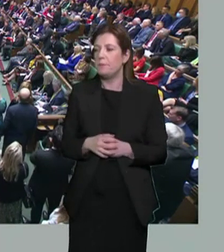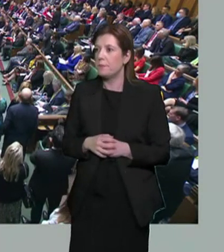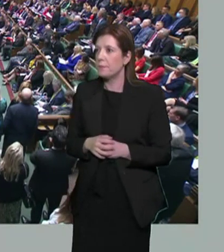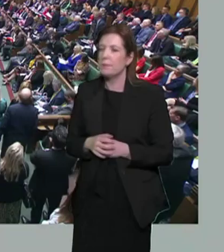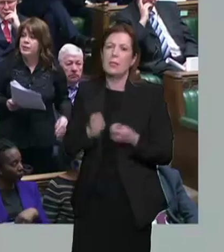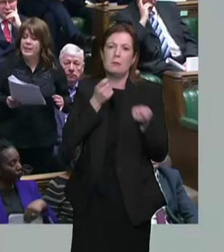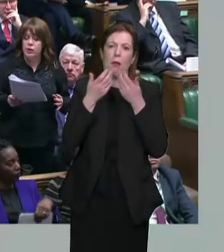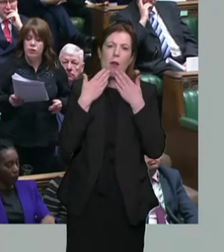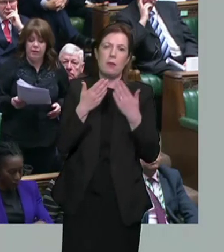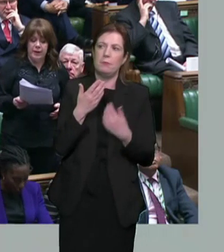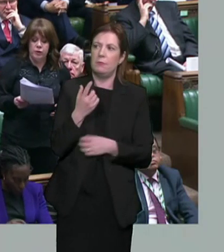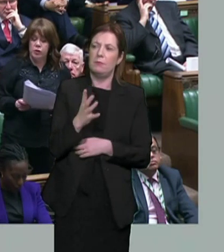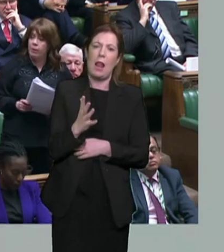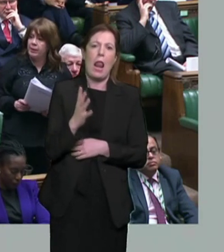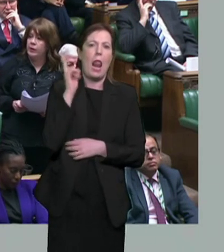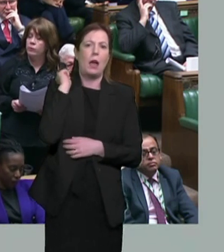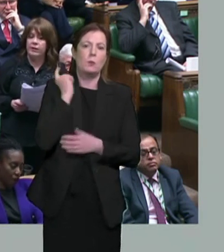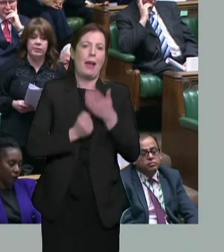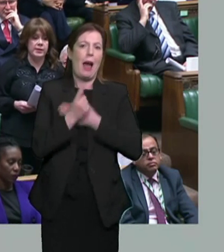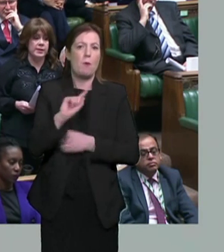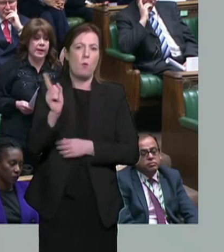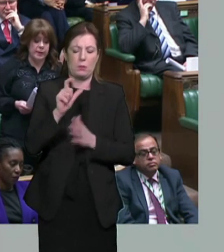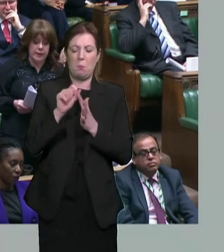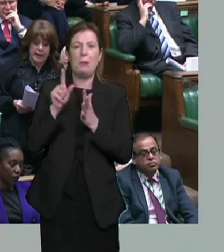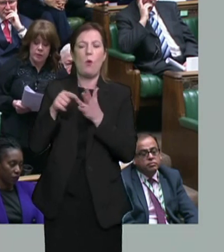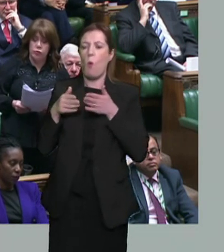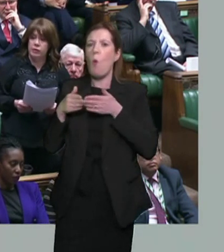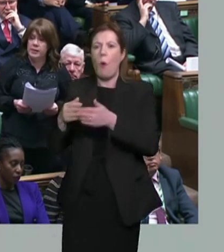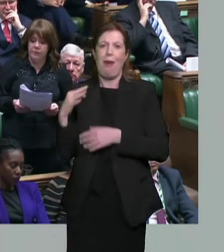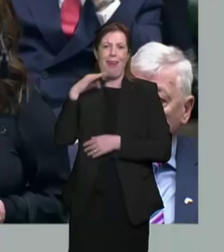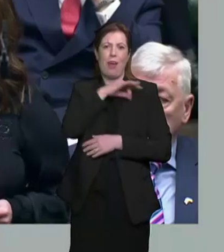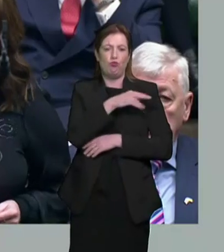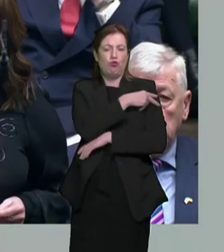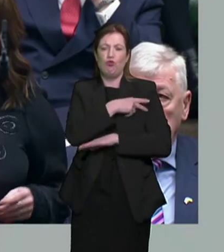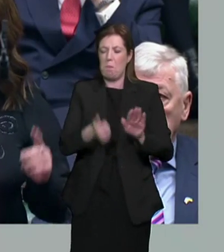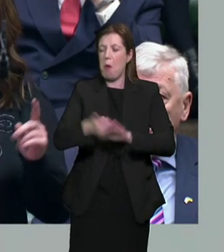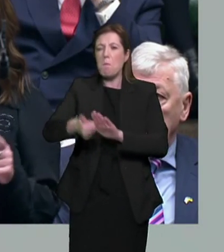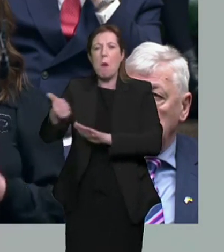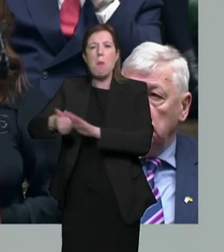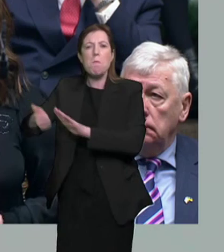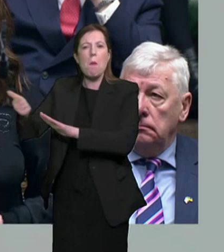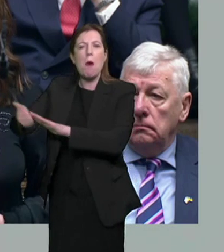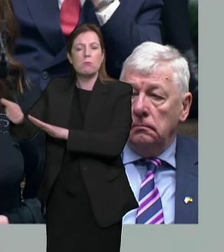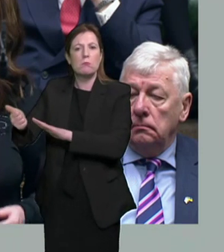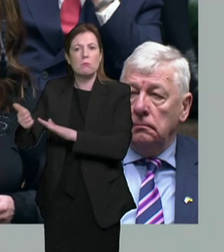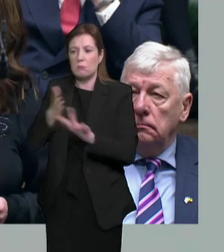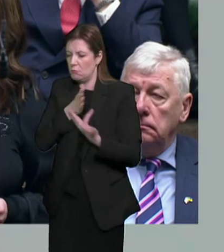Last week, the Government did nothing to stop P&O Ferries sacking 800 seafarers on the spot.